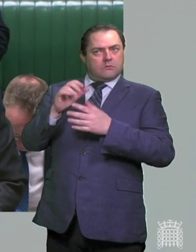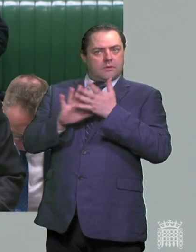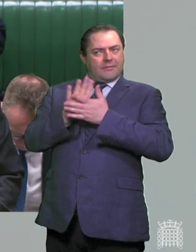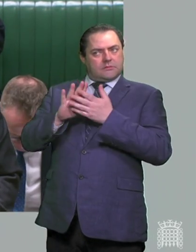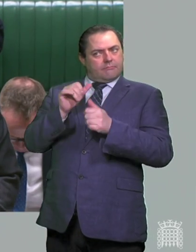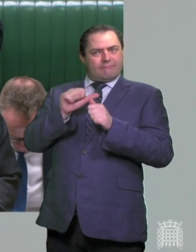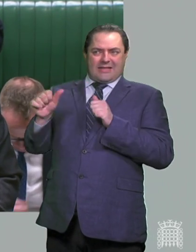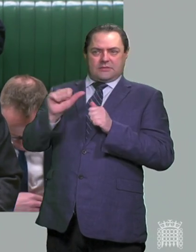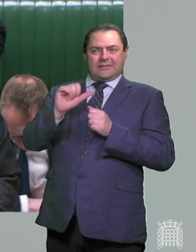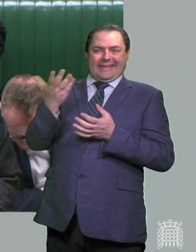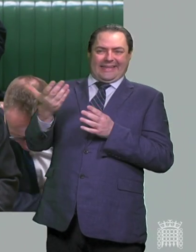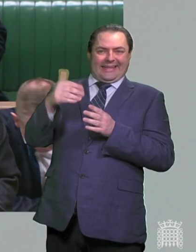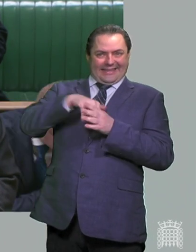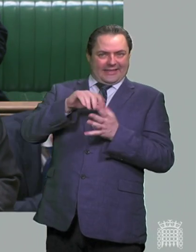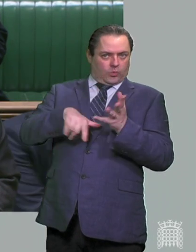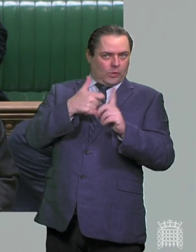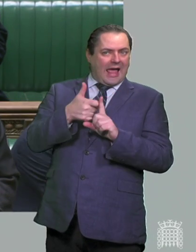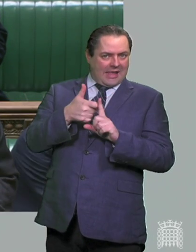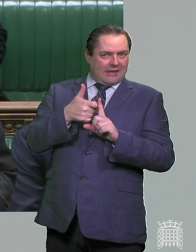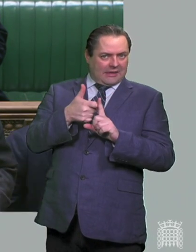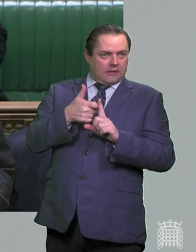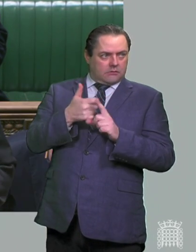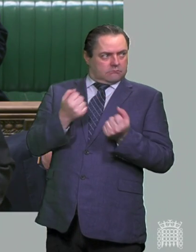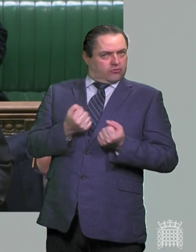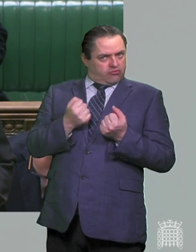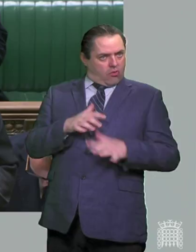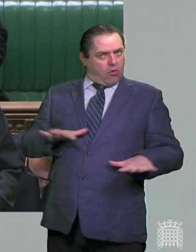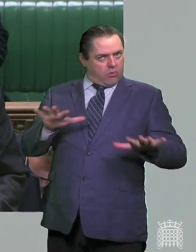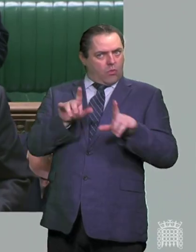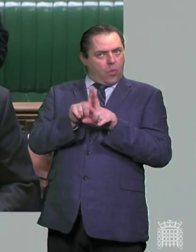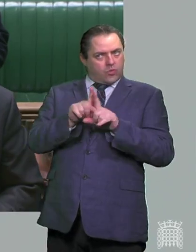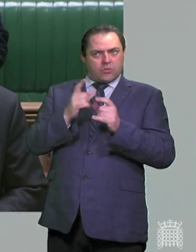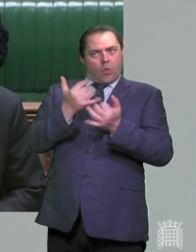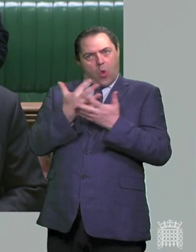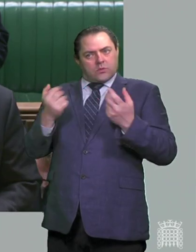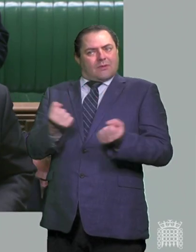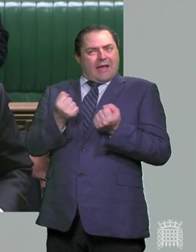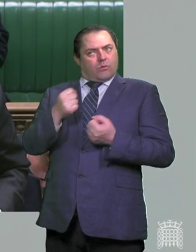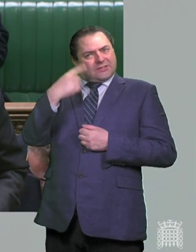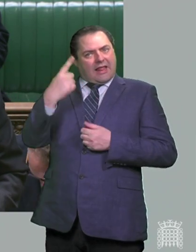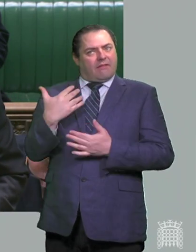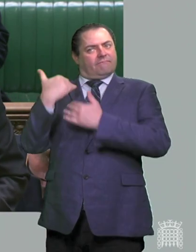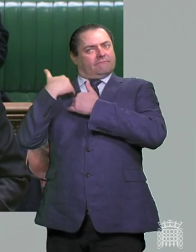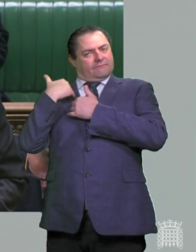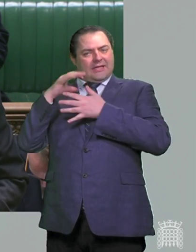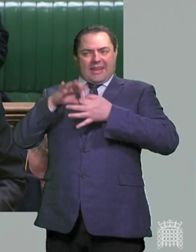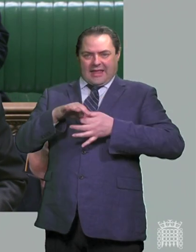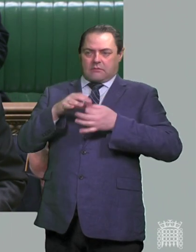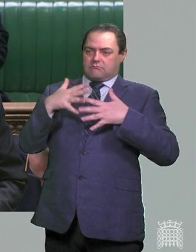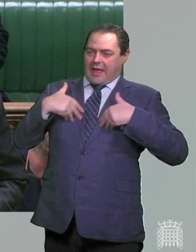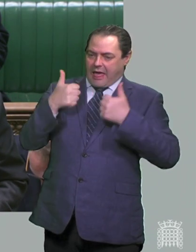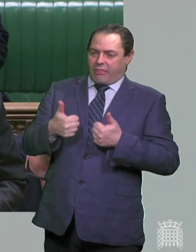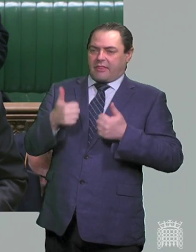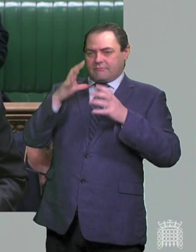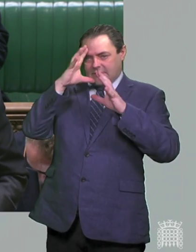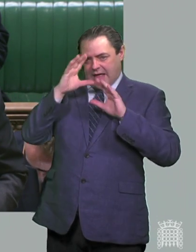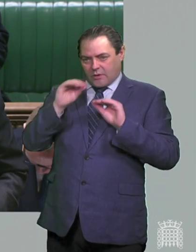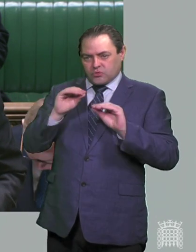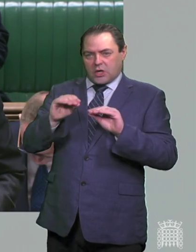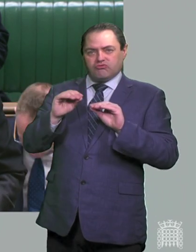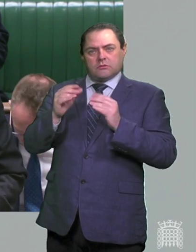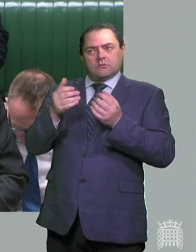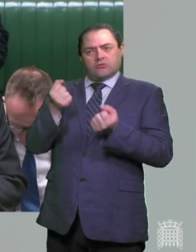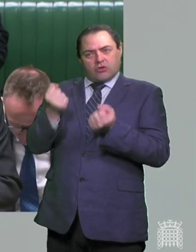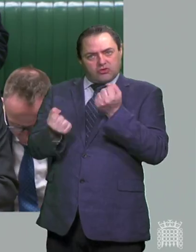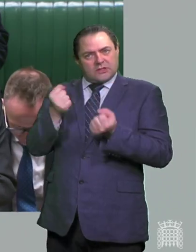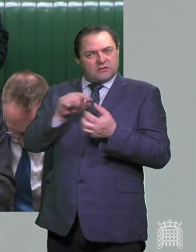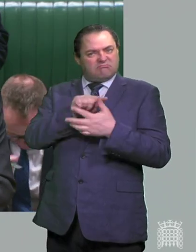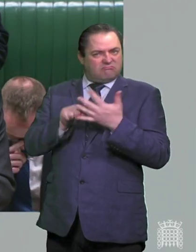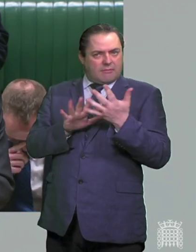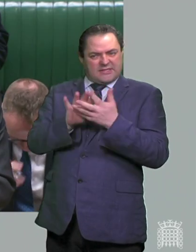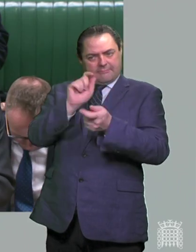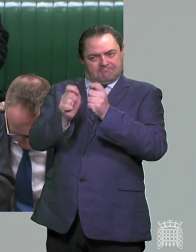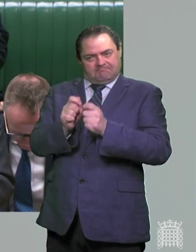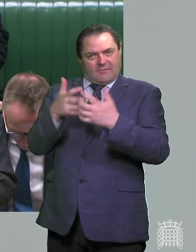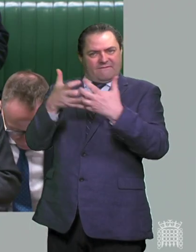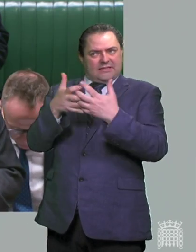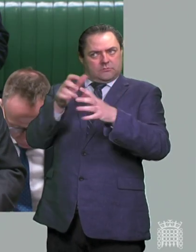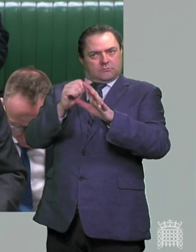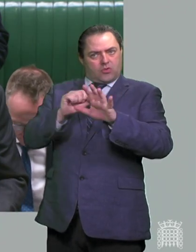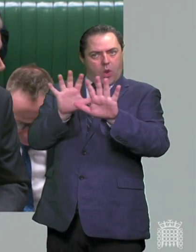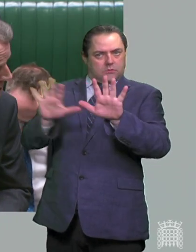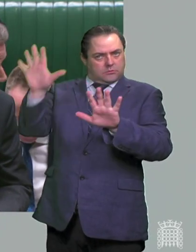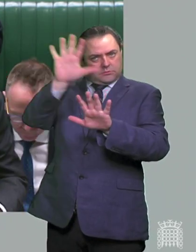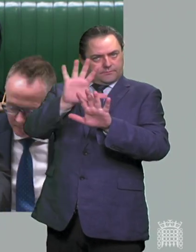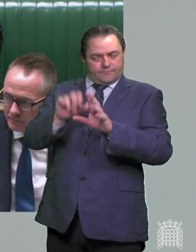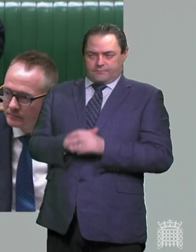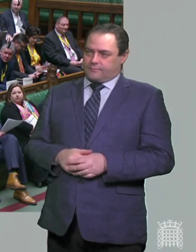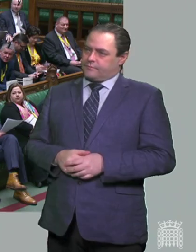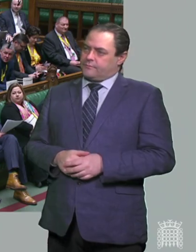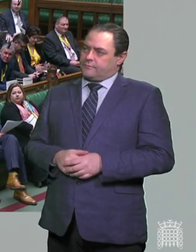Scotland benefits from the wide influence and economic strength of the UK, while also enjoying considerable devolved powers in vital areas such as health, education and justice to tailor policies to meet the needs of people in Scotland.